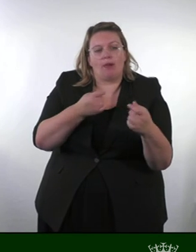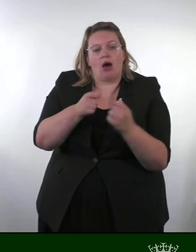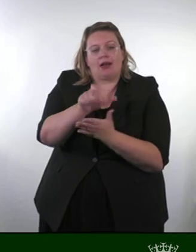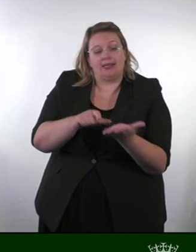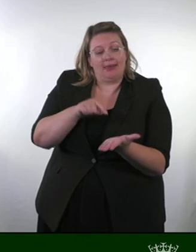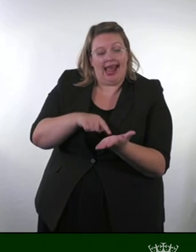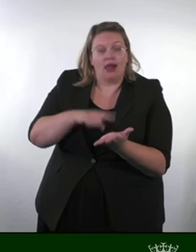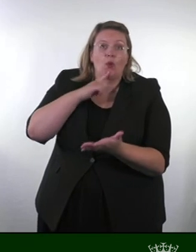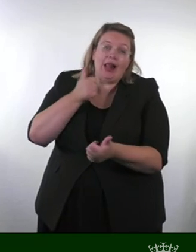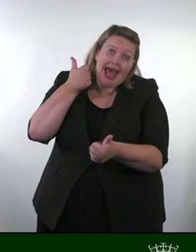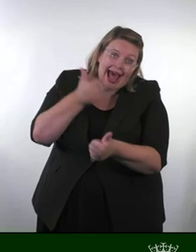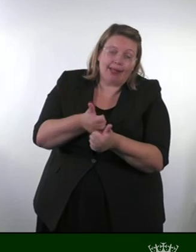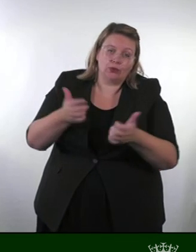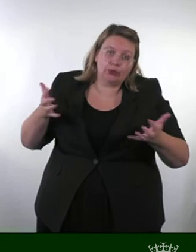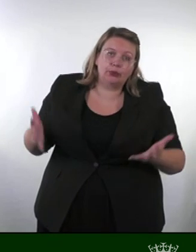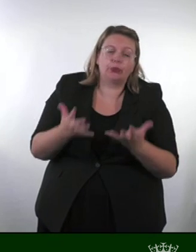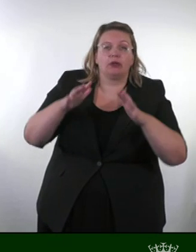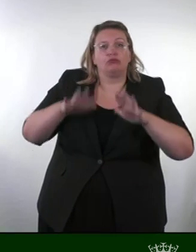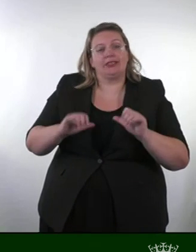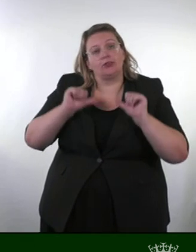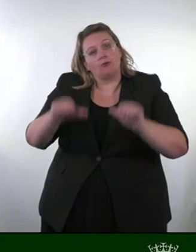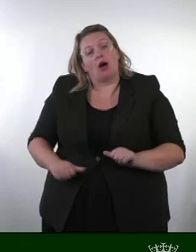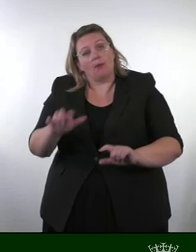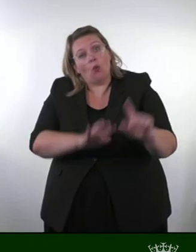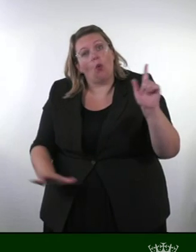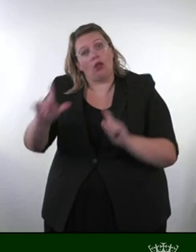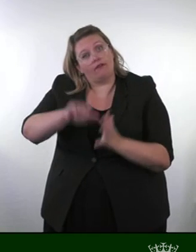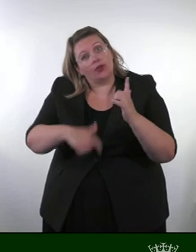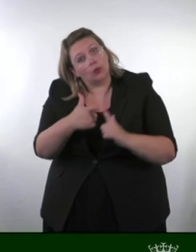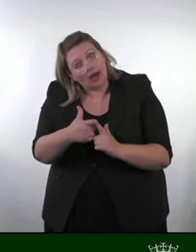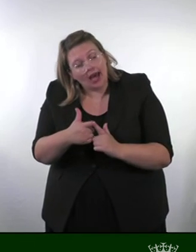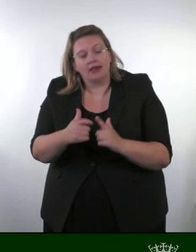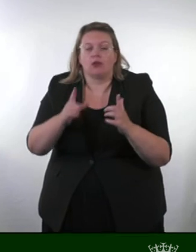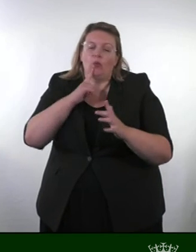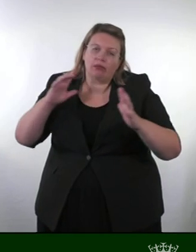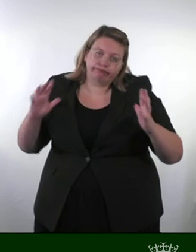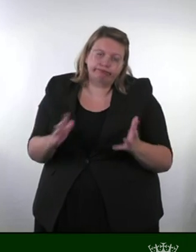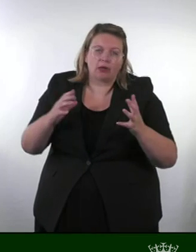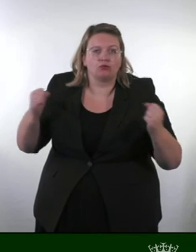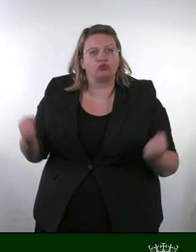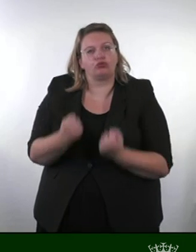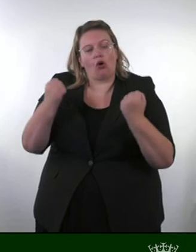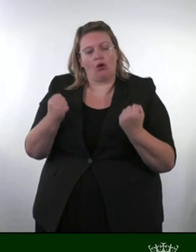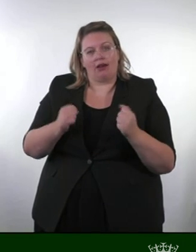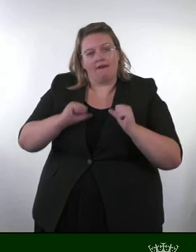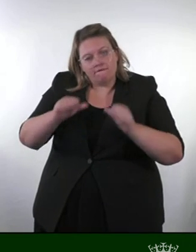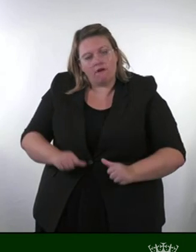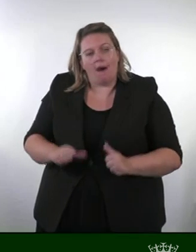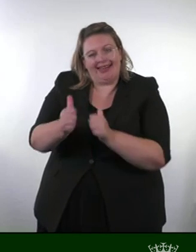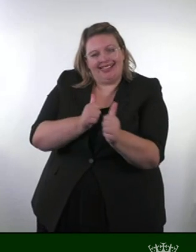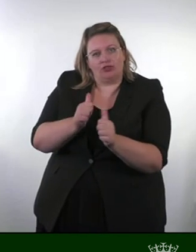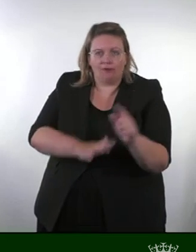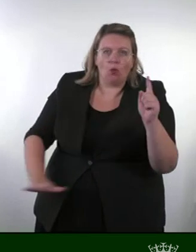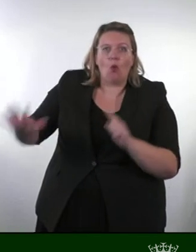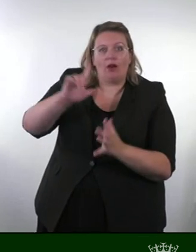to support UK farming across the whole country and build a stronger agricultural industry for our whole country.